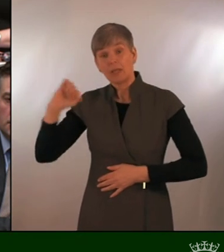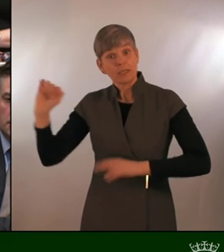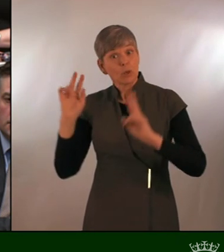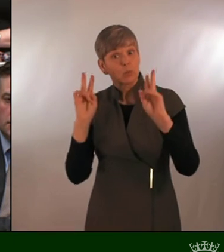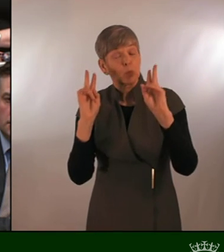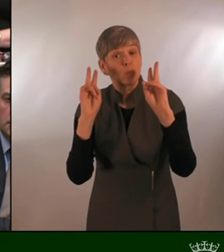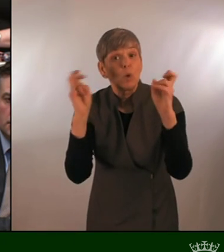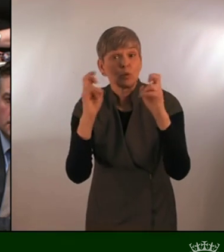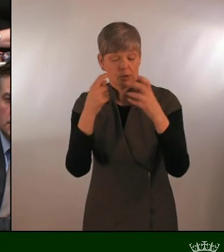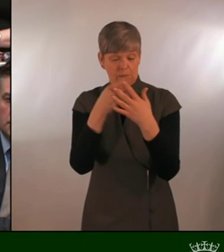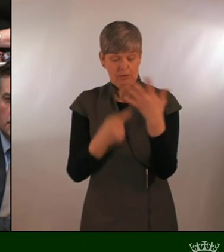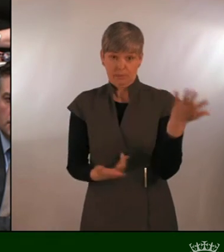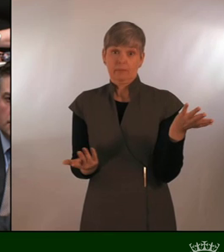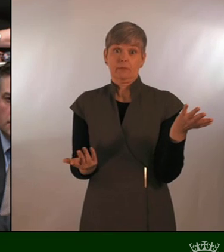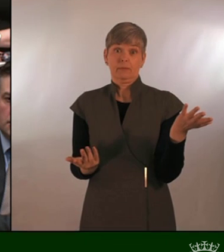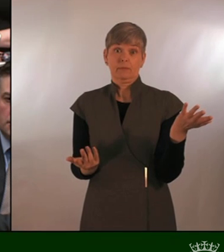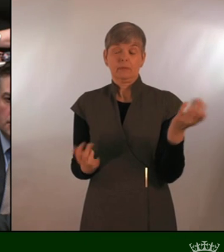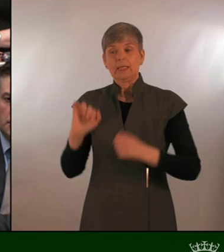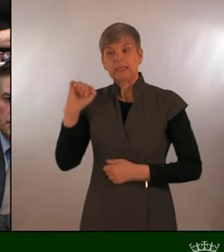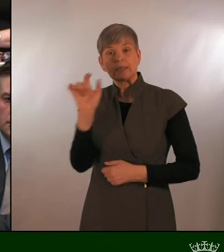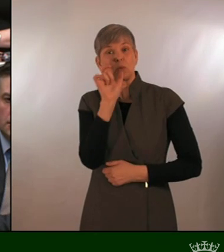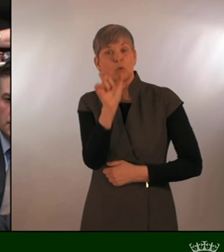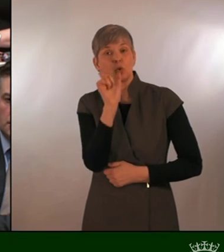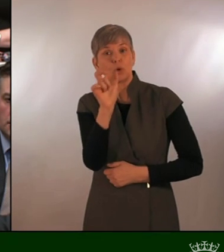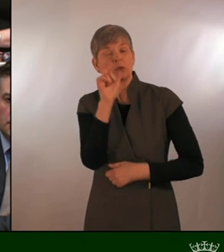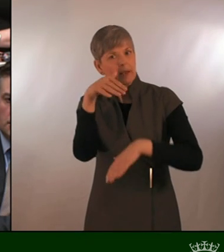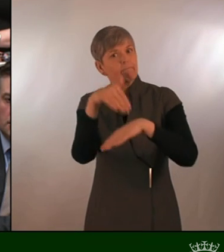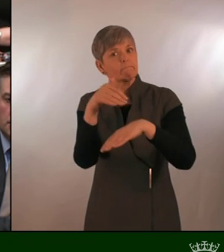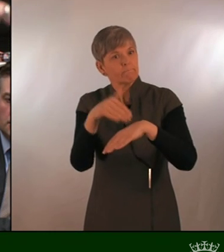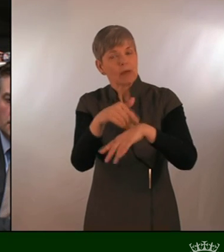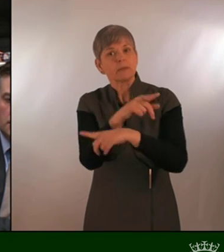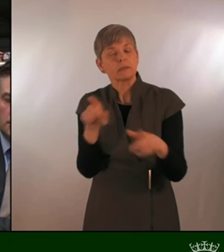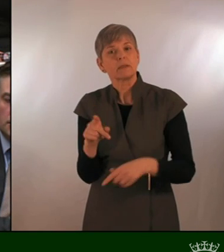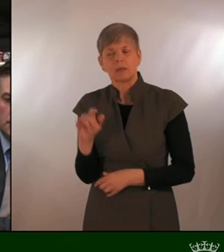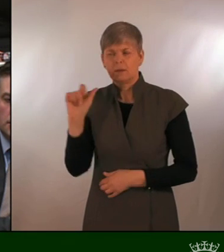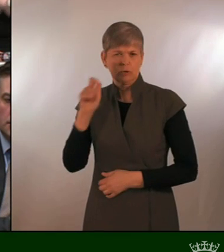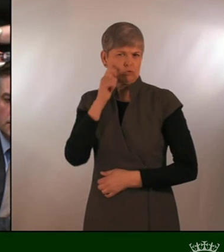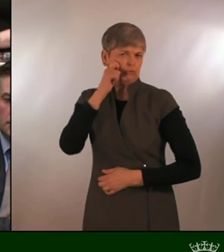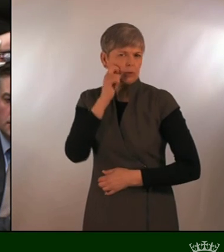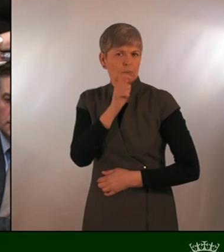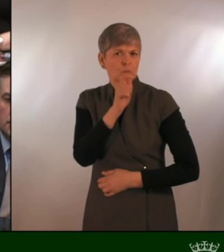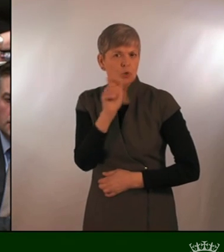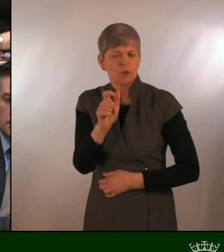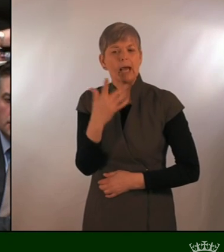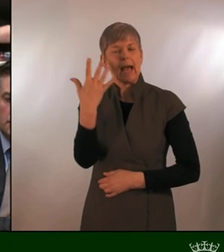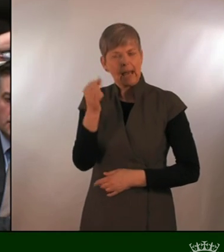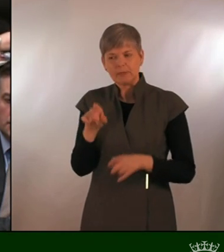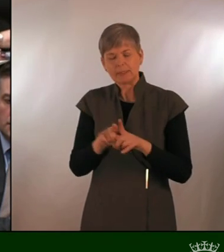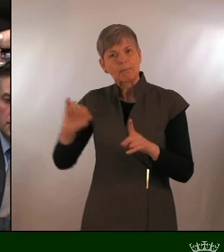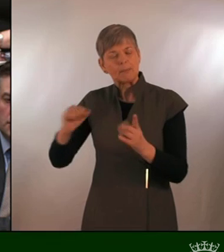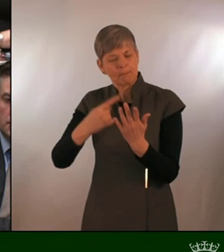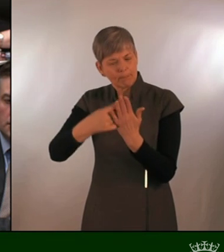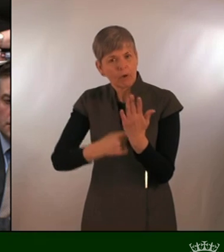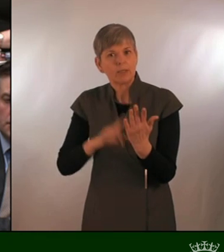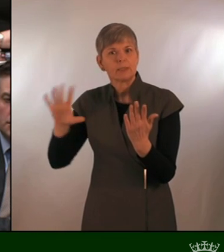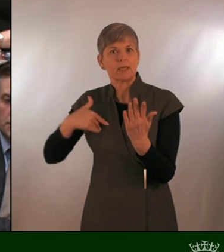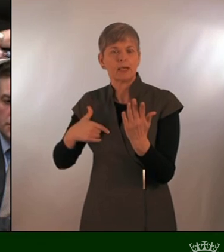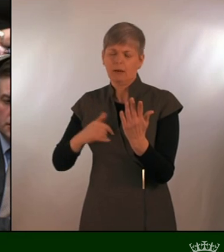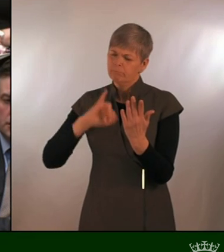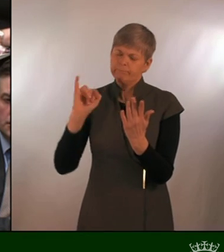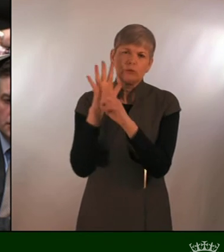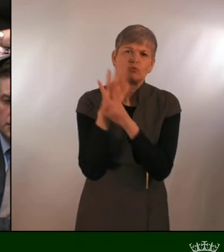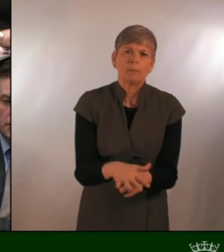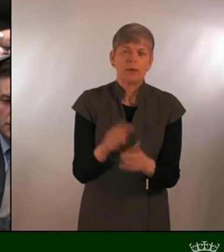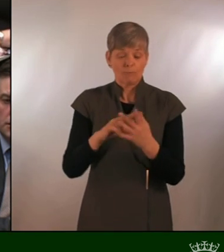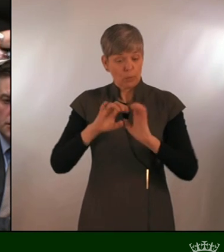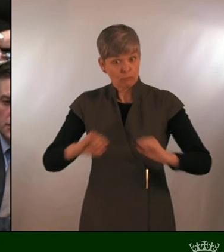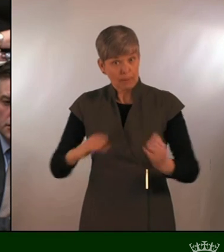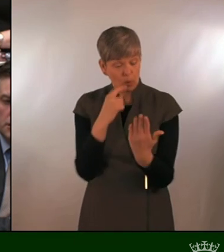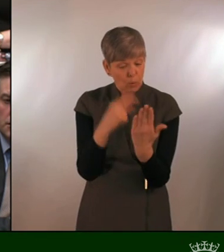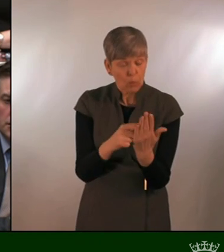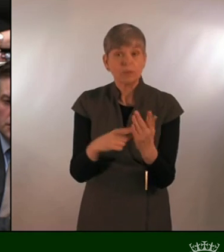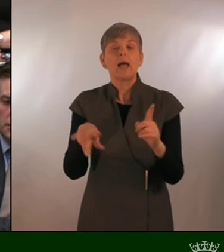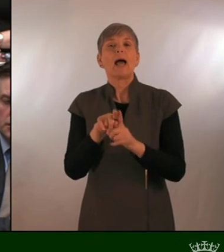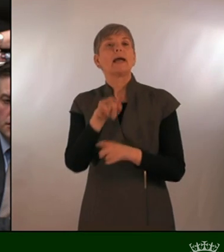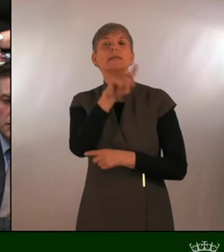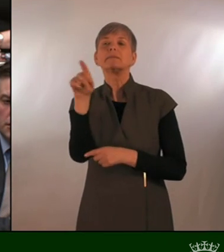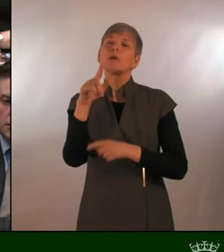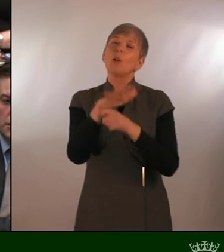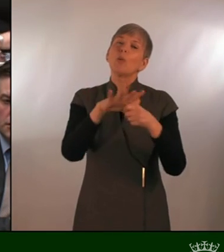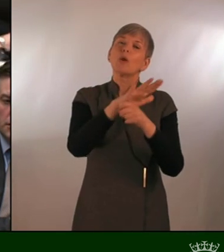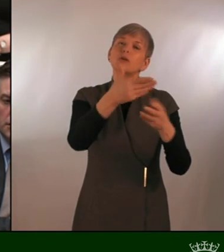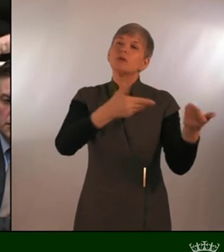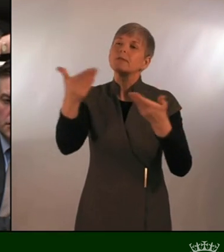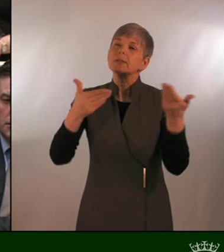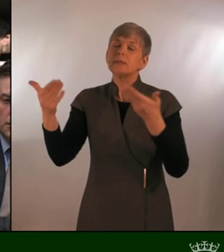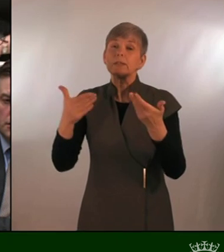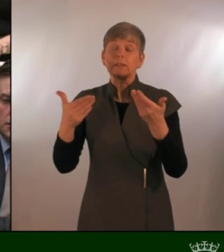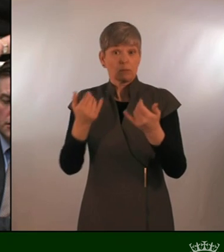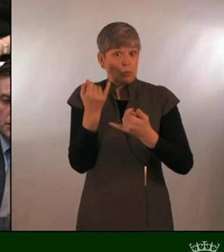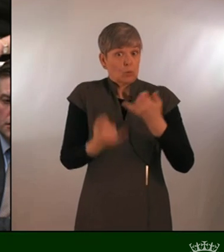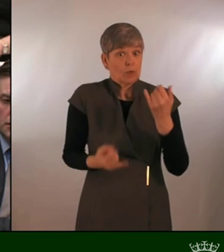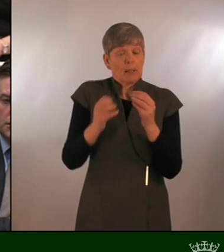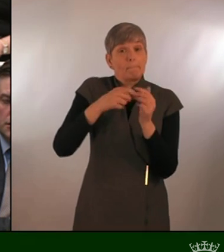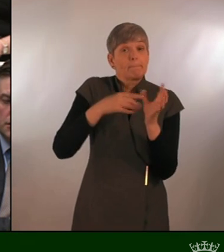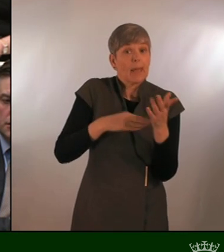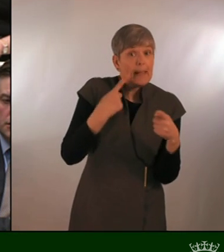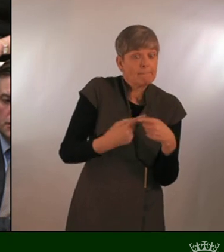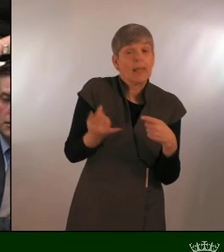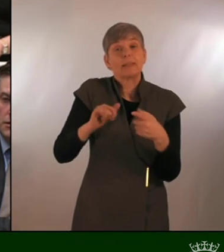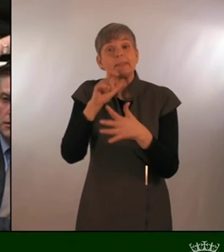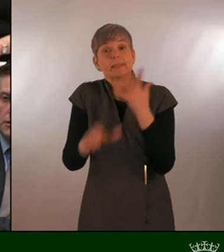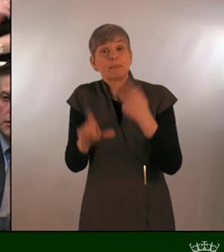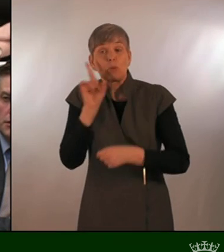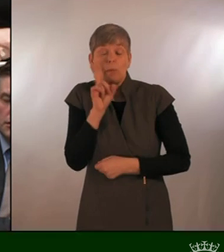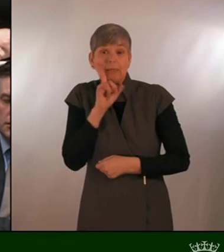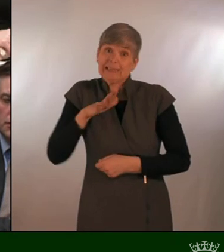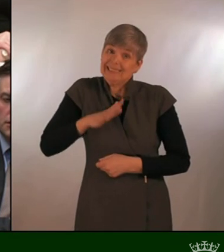Words have consequences, and the Prime Minister’s offensive words are backed up with offensive and discriminatory policies, from the rape clause to dismantling local services on which women—particularly black, Asian and minority ethnic women, or disabled women—disproportionately rely.